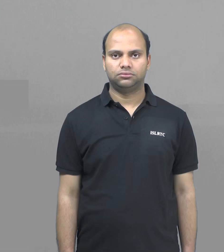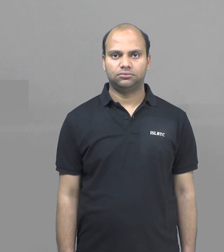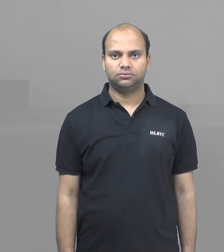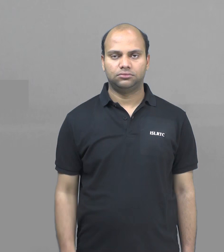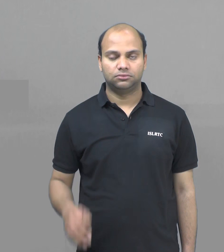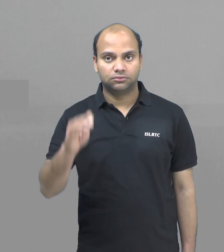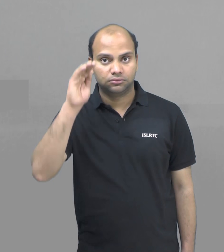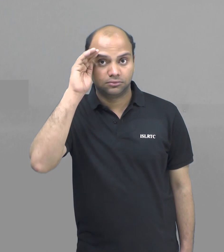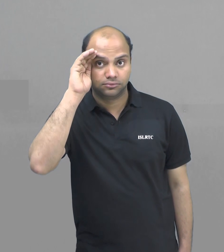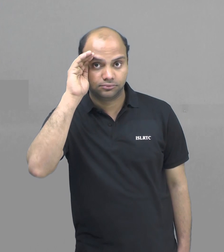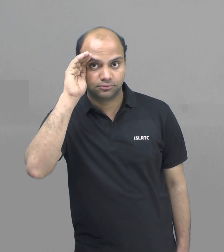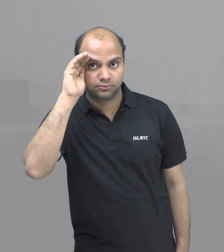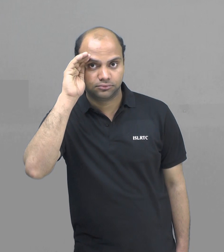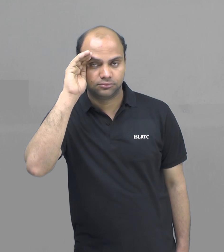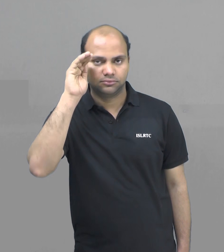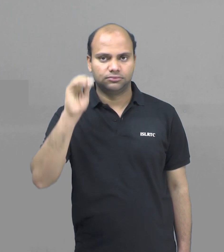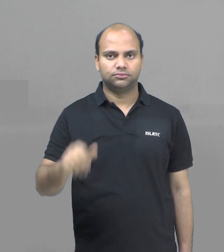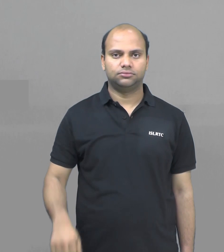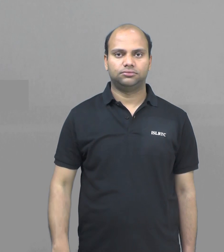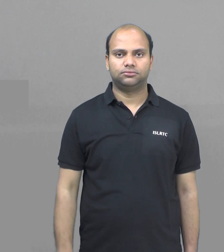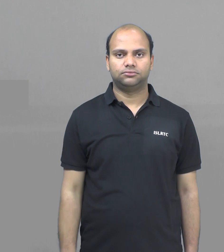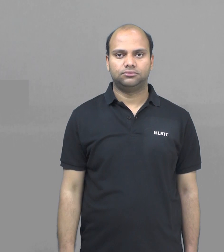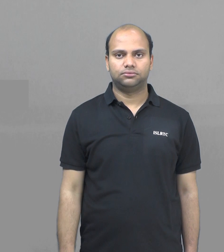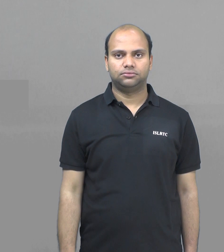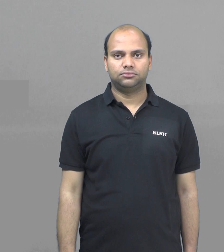Listen (Visual)